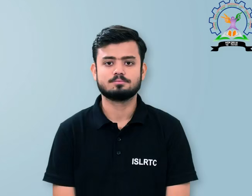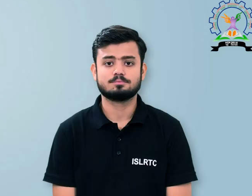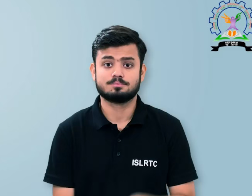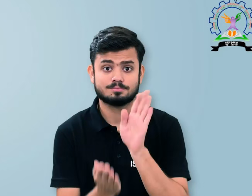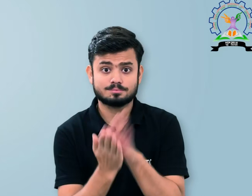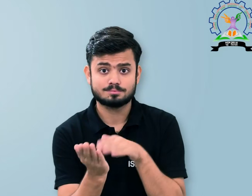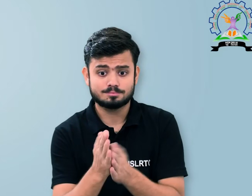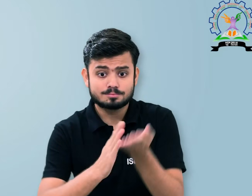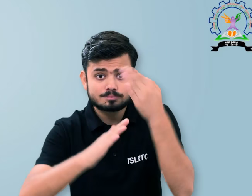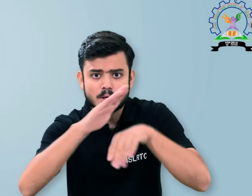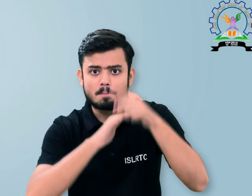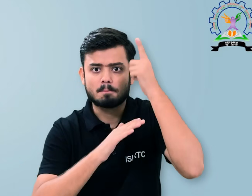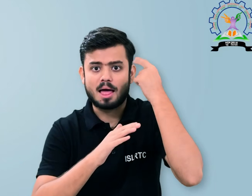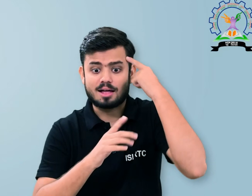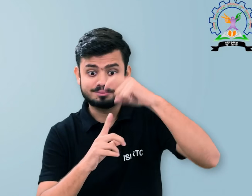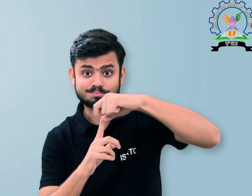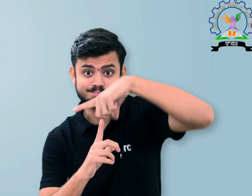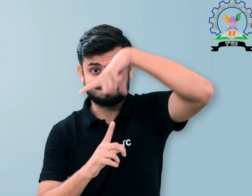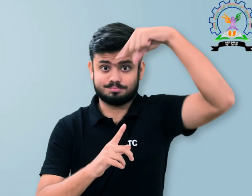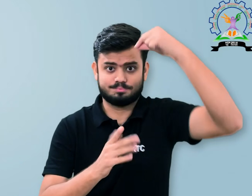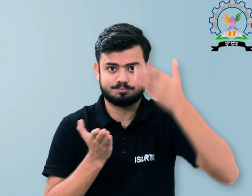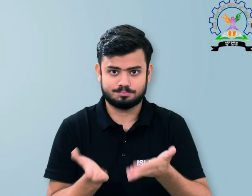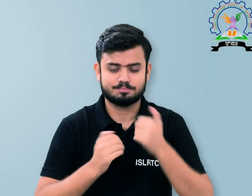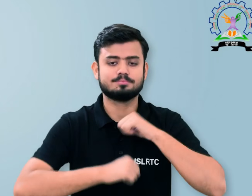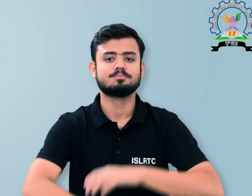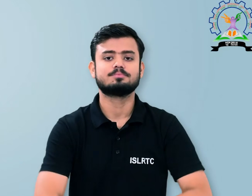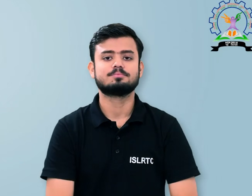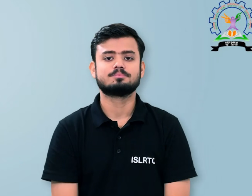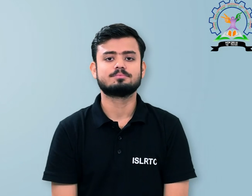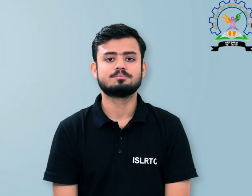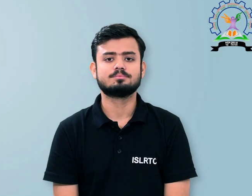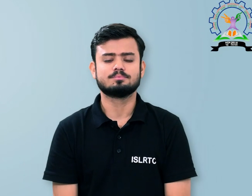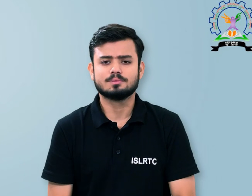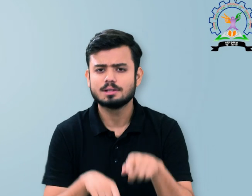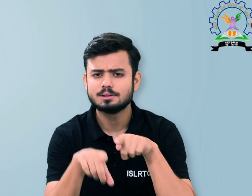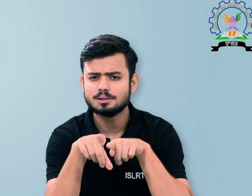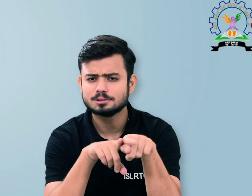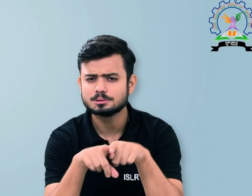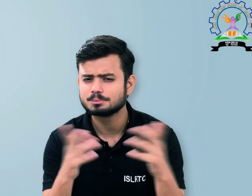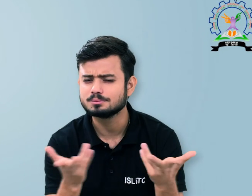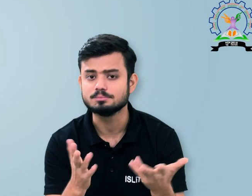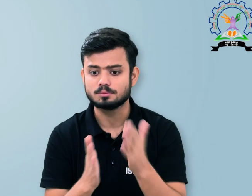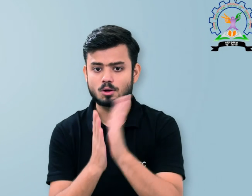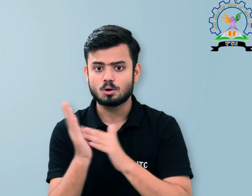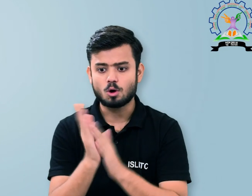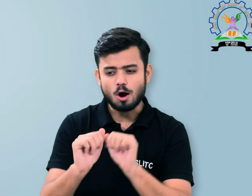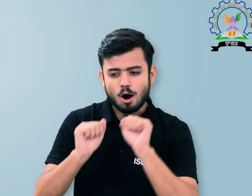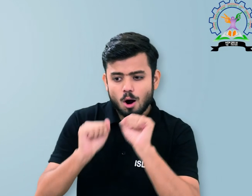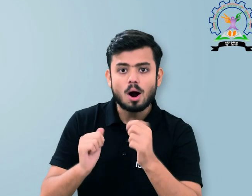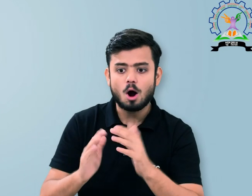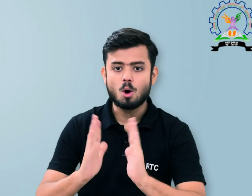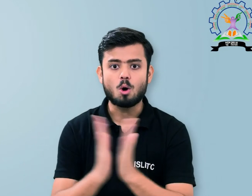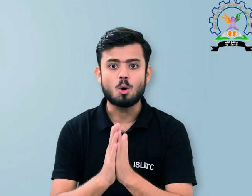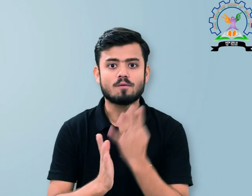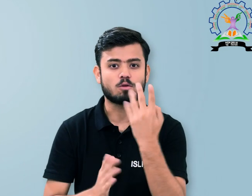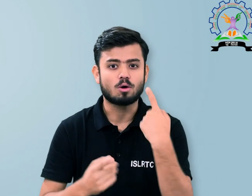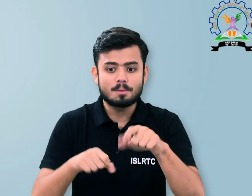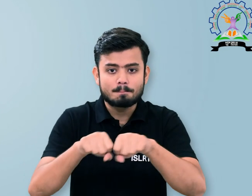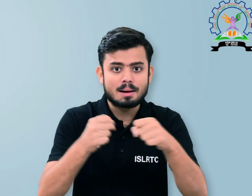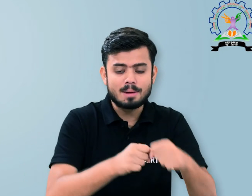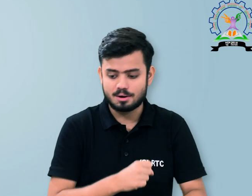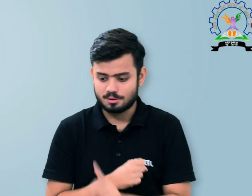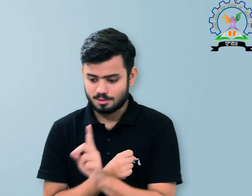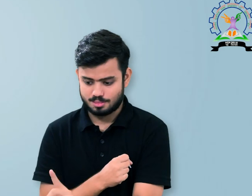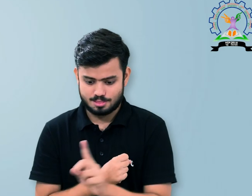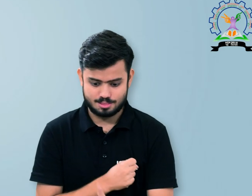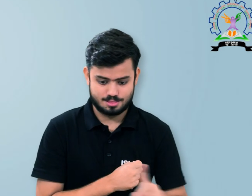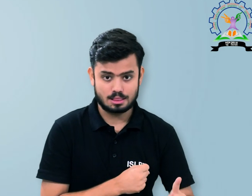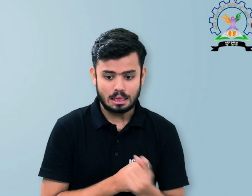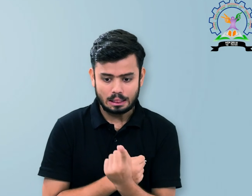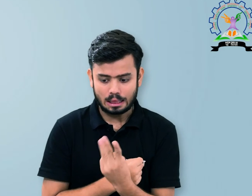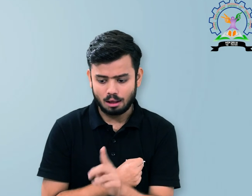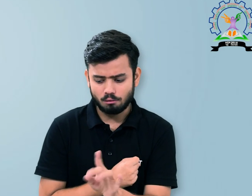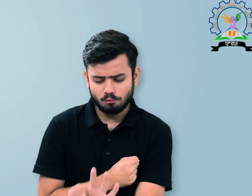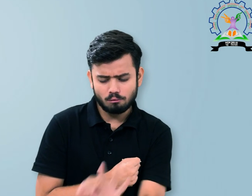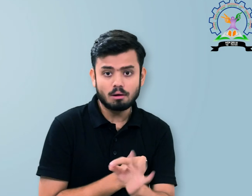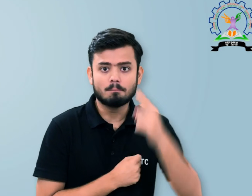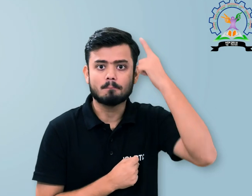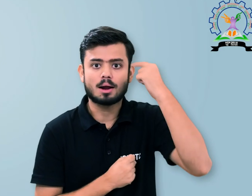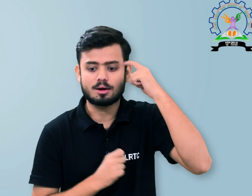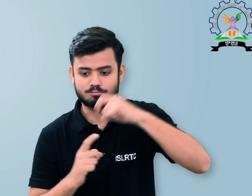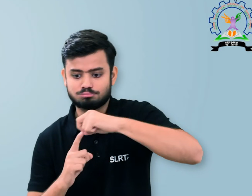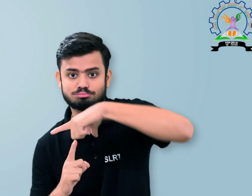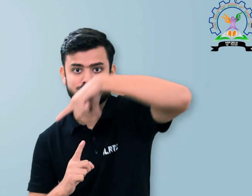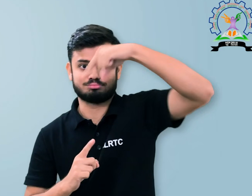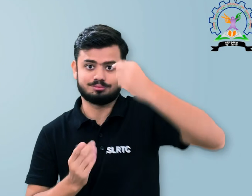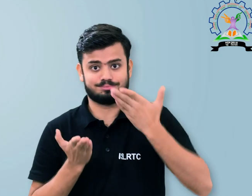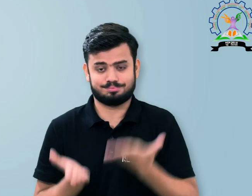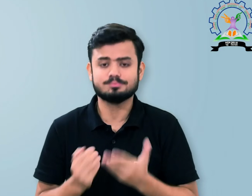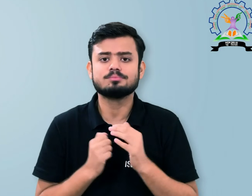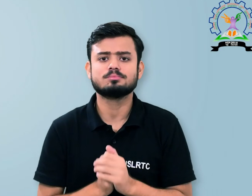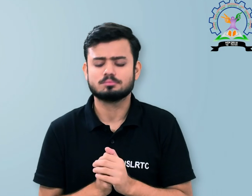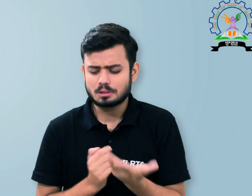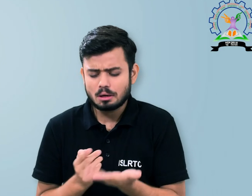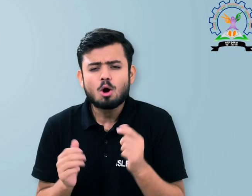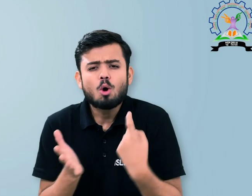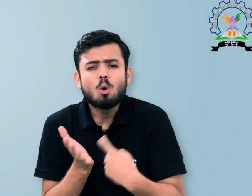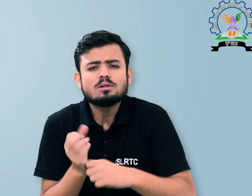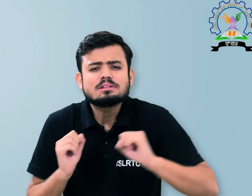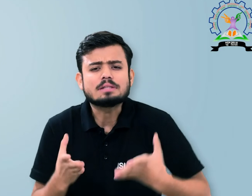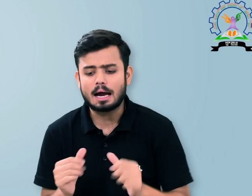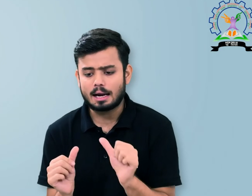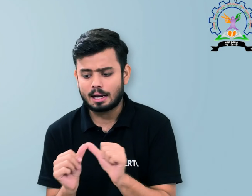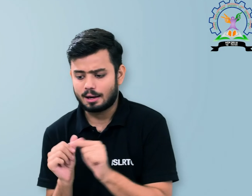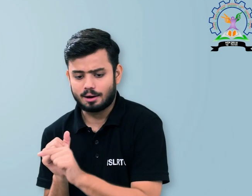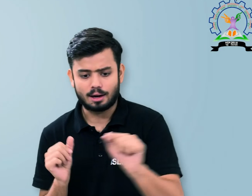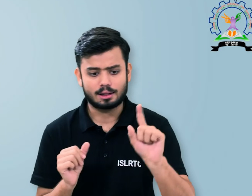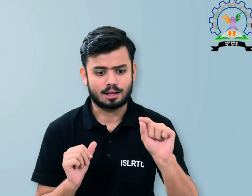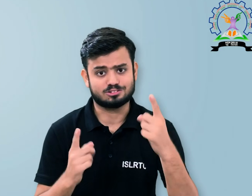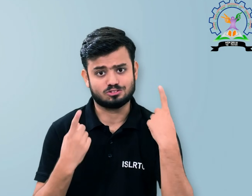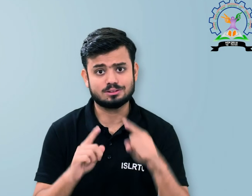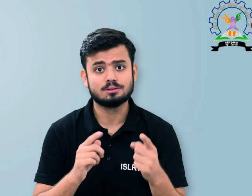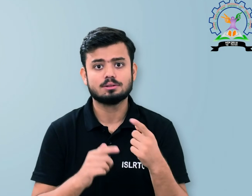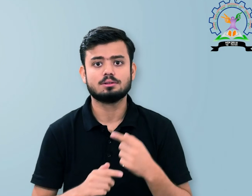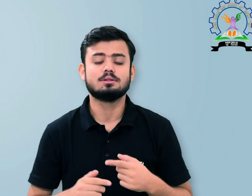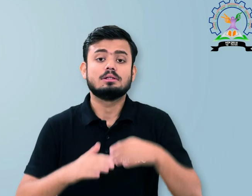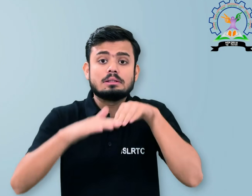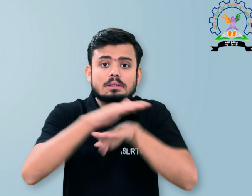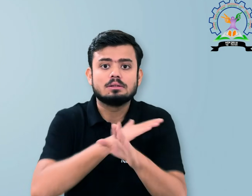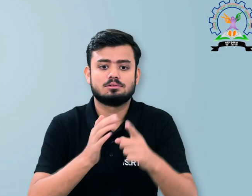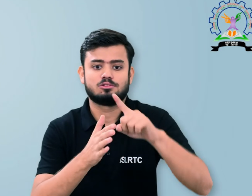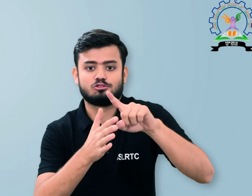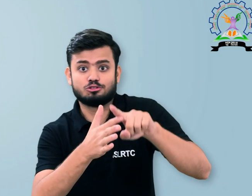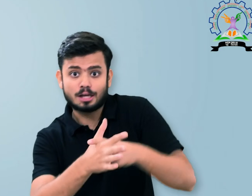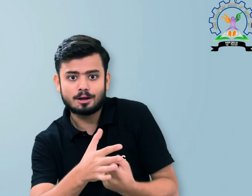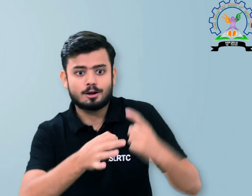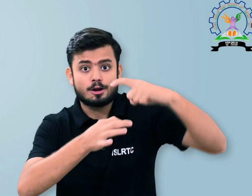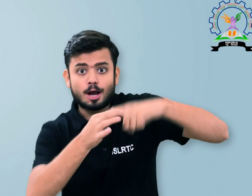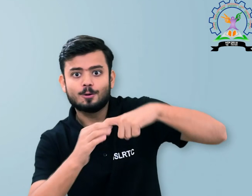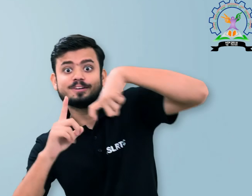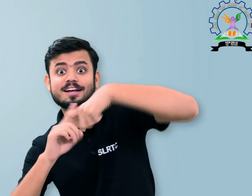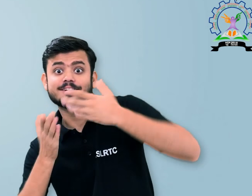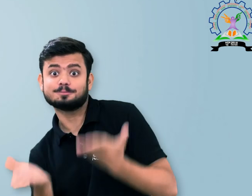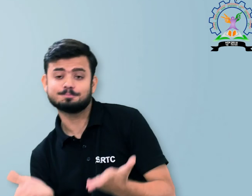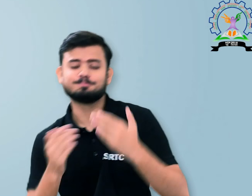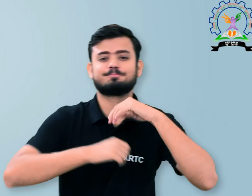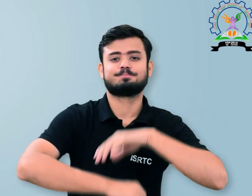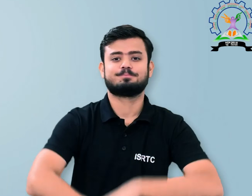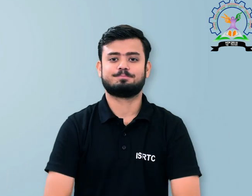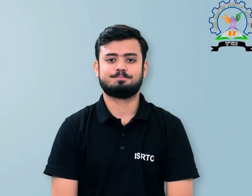Spades One of the four suits in a deck of cards, represented by a black symbol resembling a pointed leaf containing 13 cards (Ace through 10, and three face cards: King, Queen, and Jack).